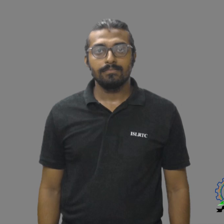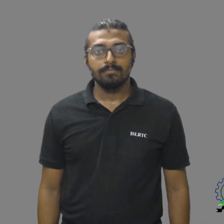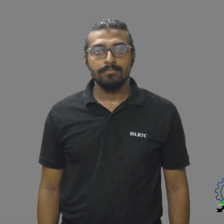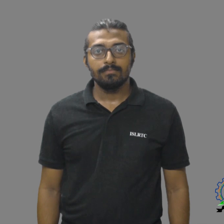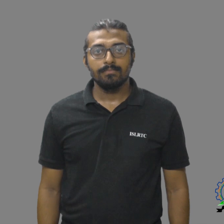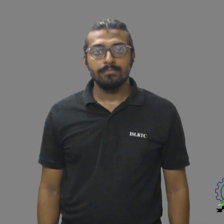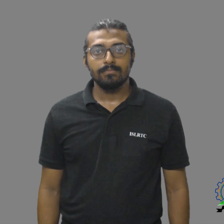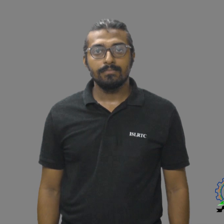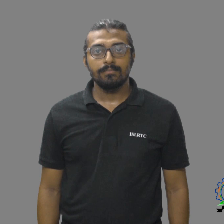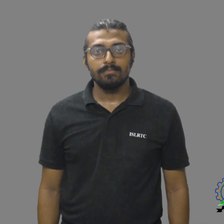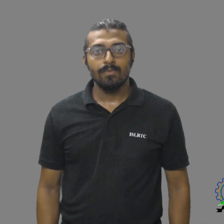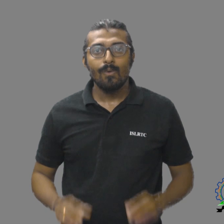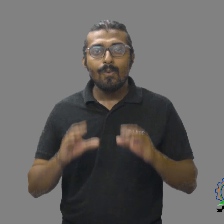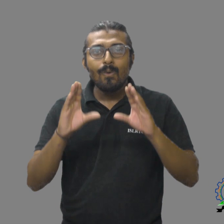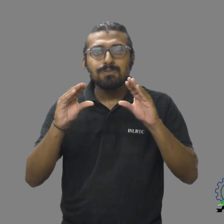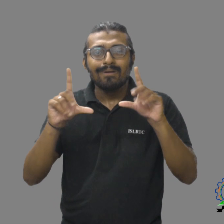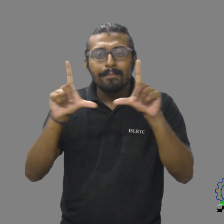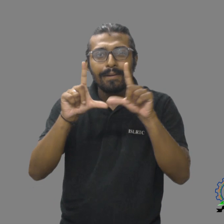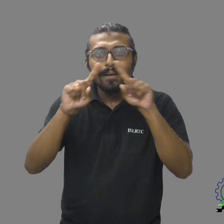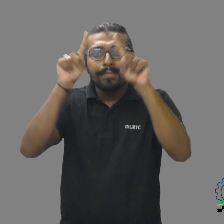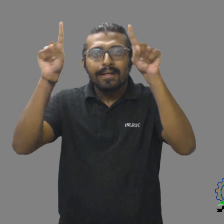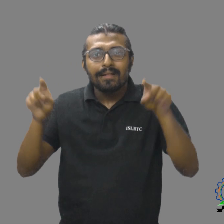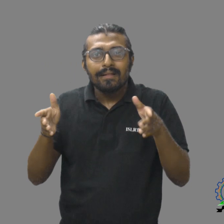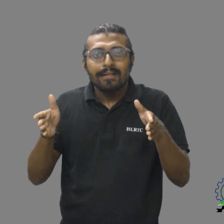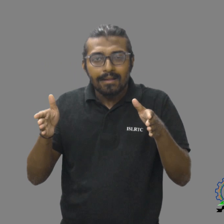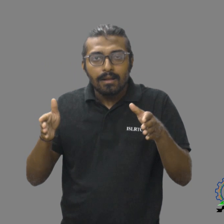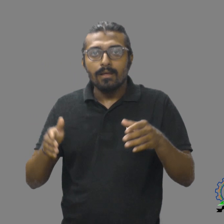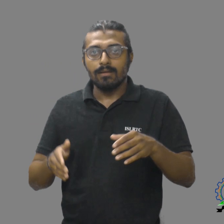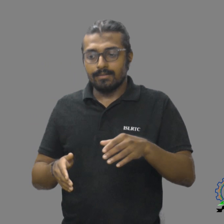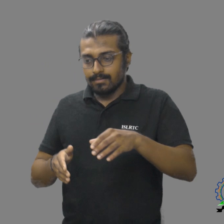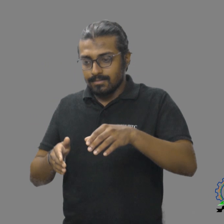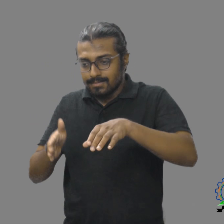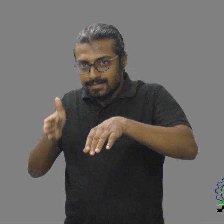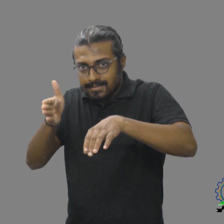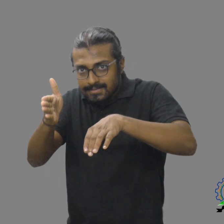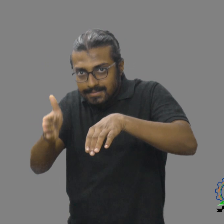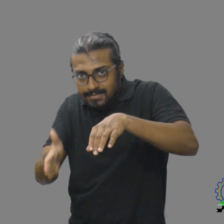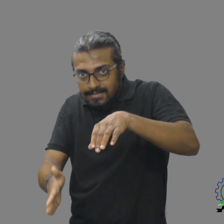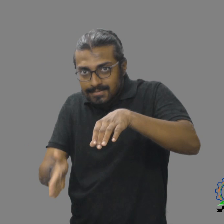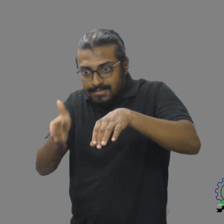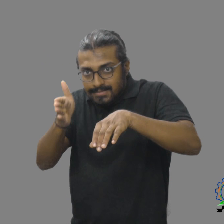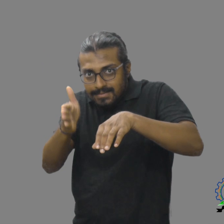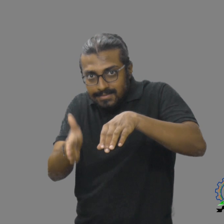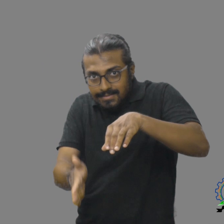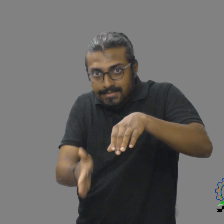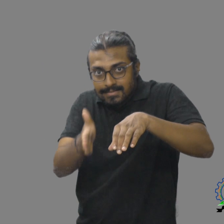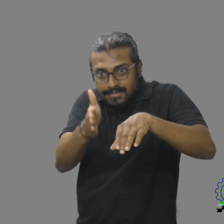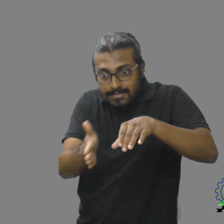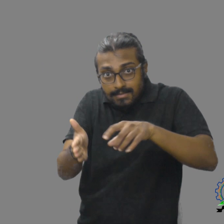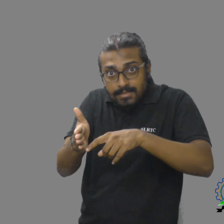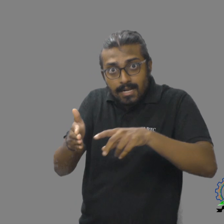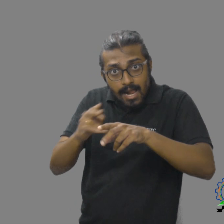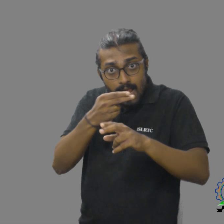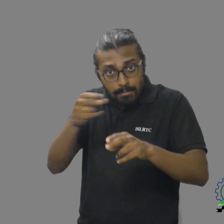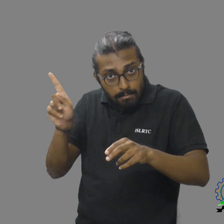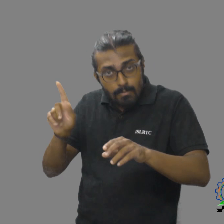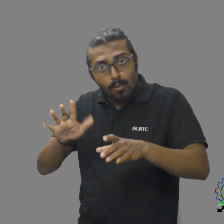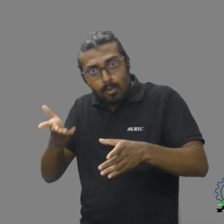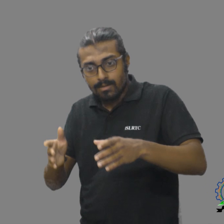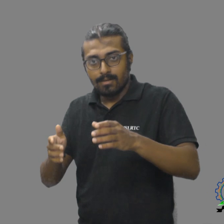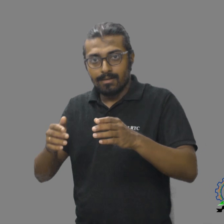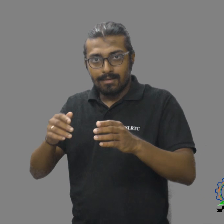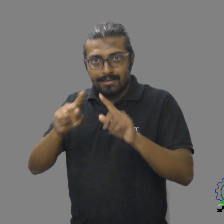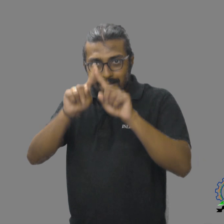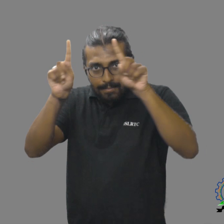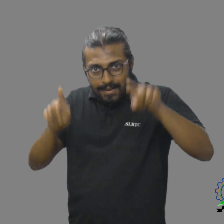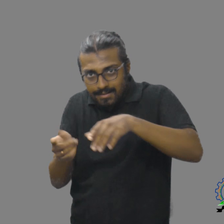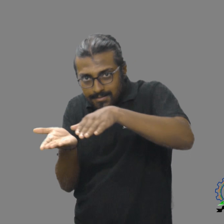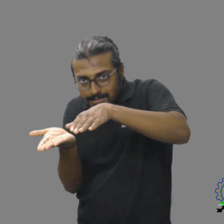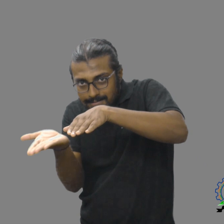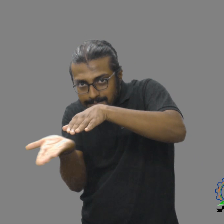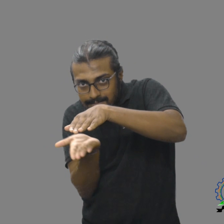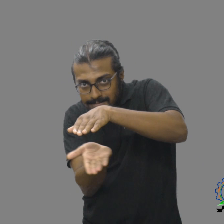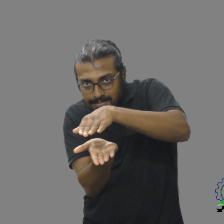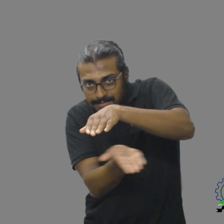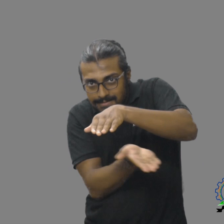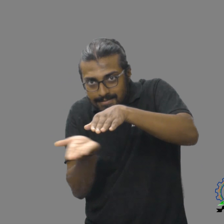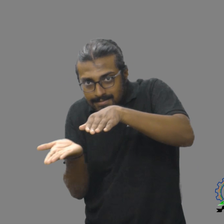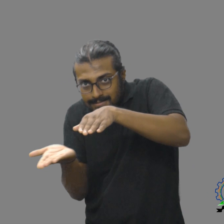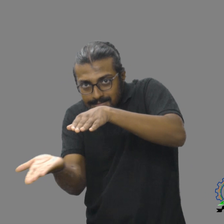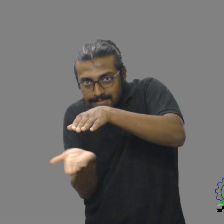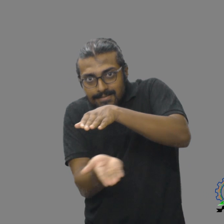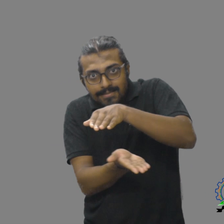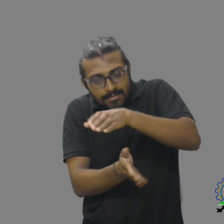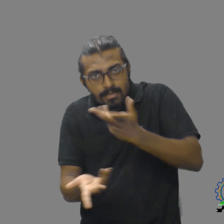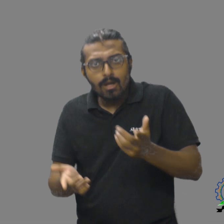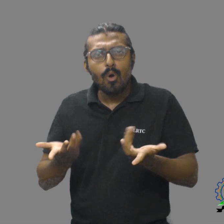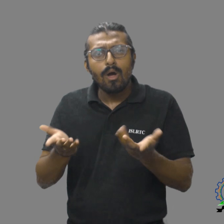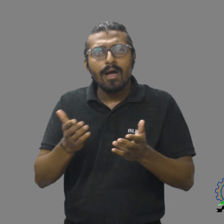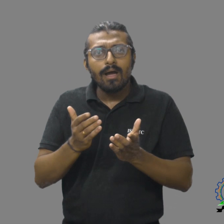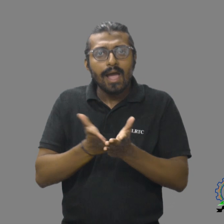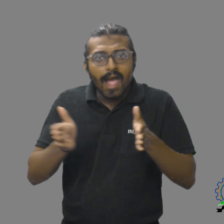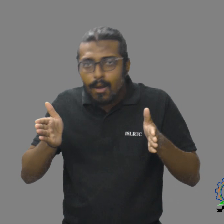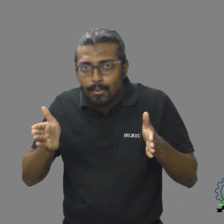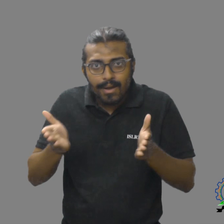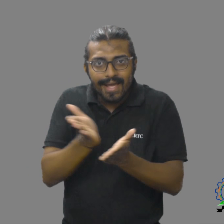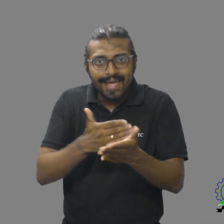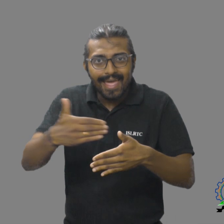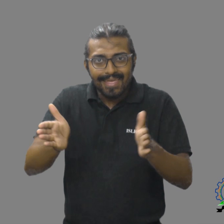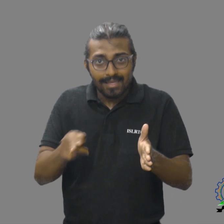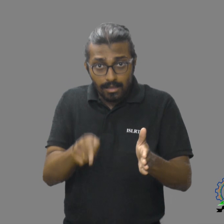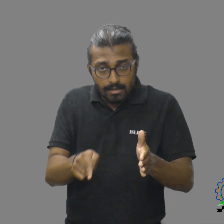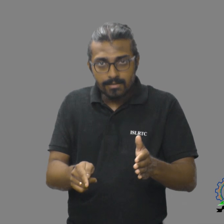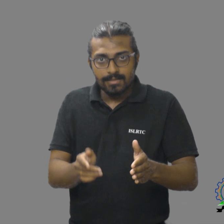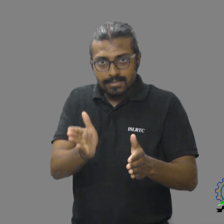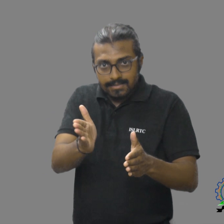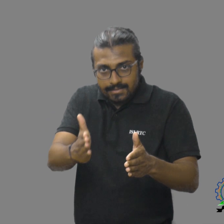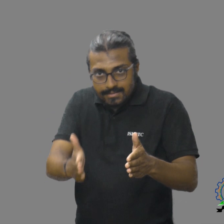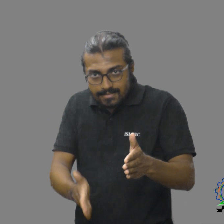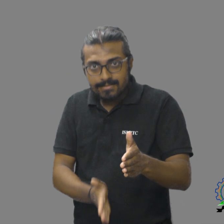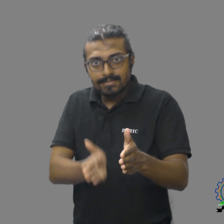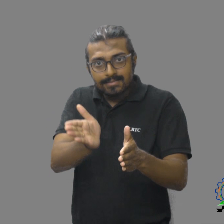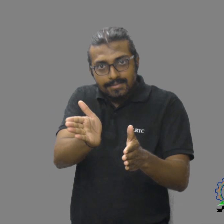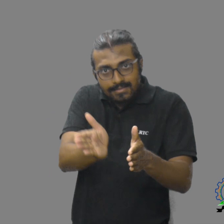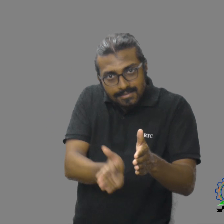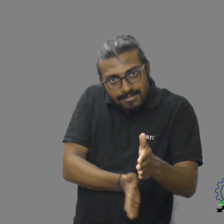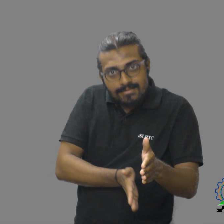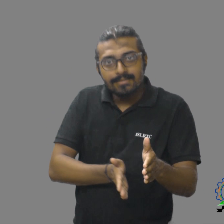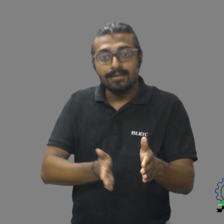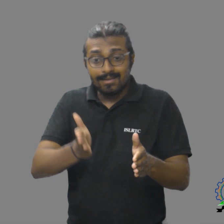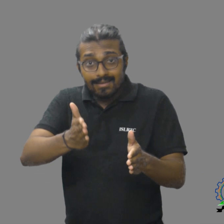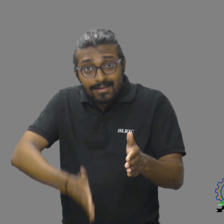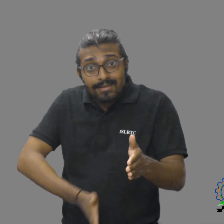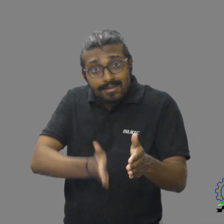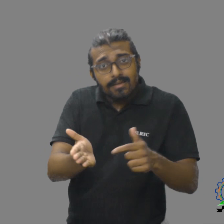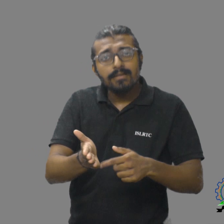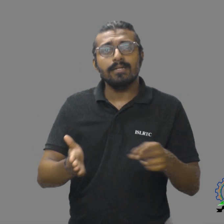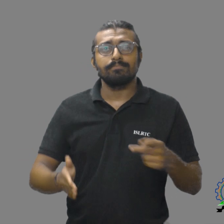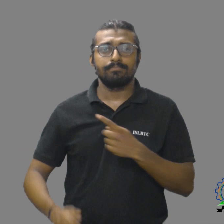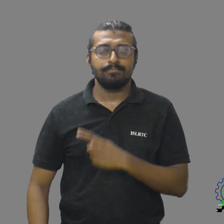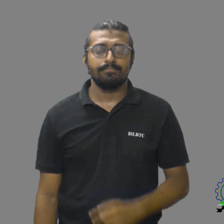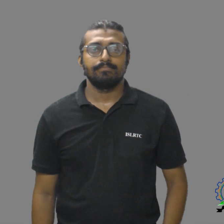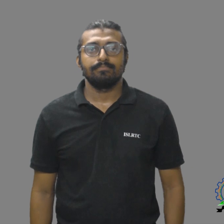Slice